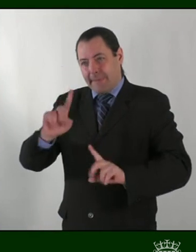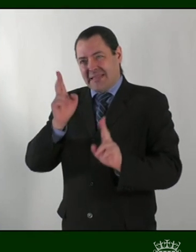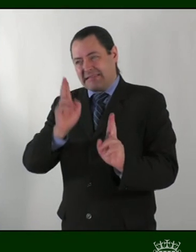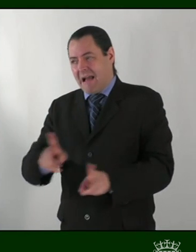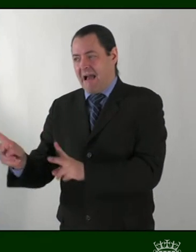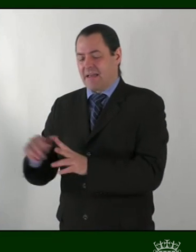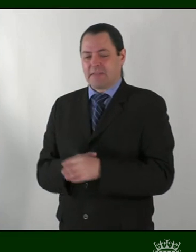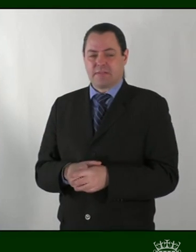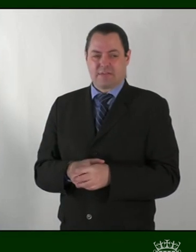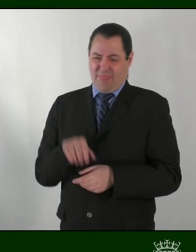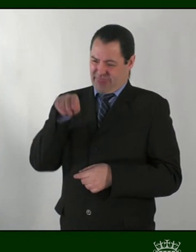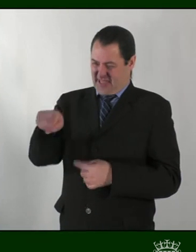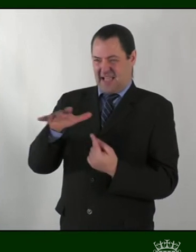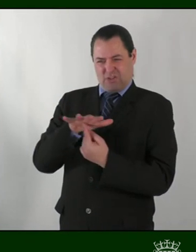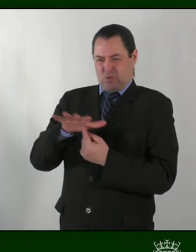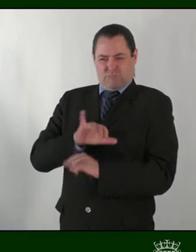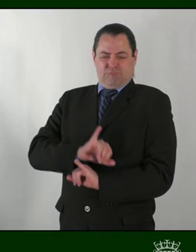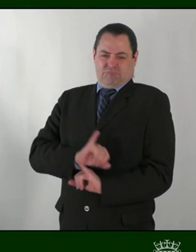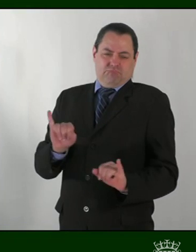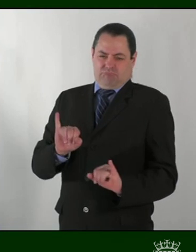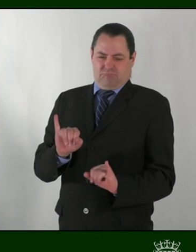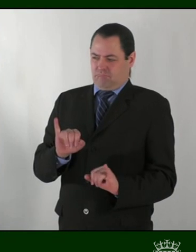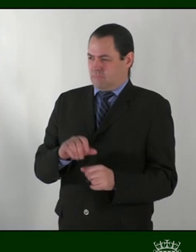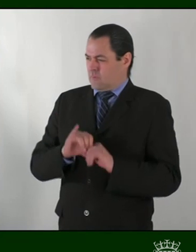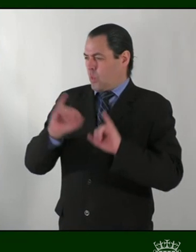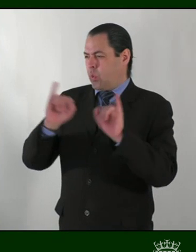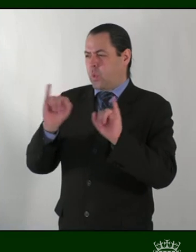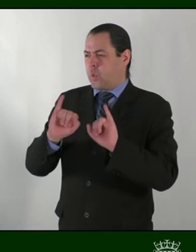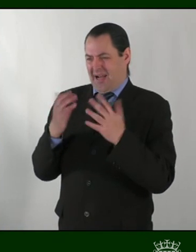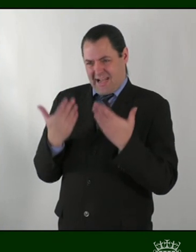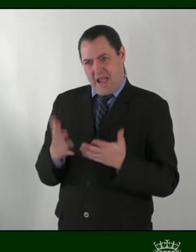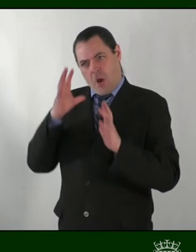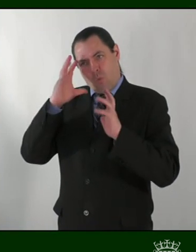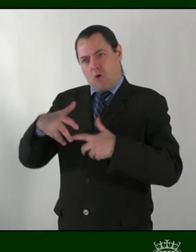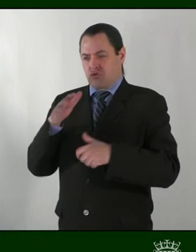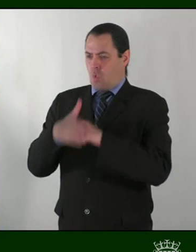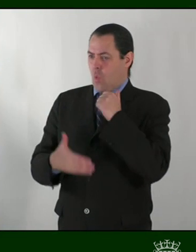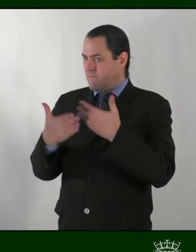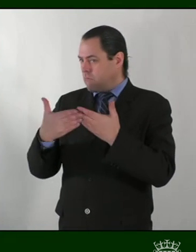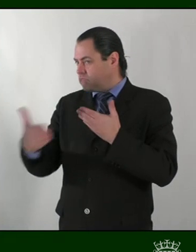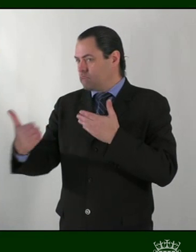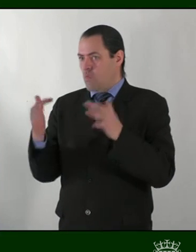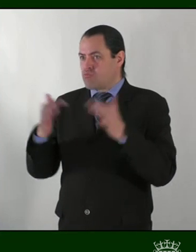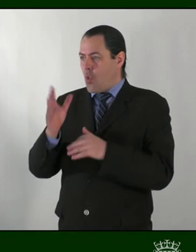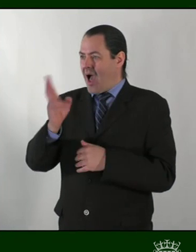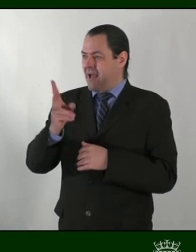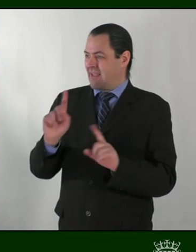The humanitarian situation has reached crisis point, and there are now fears of all-out war.